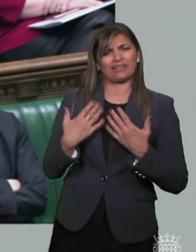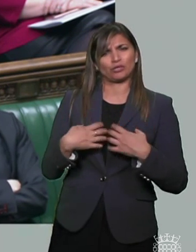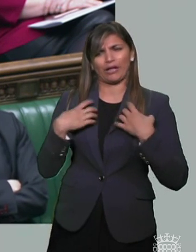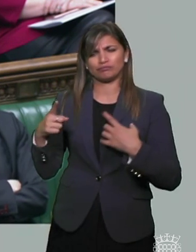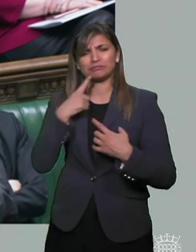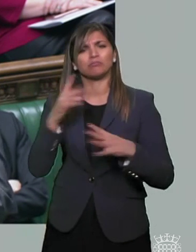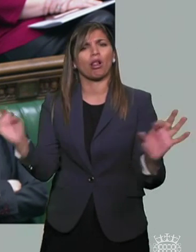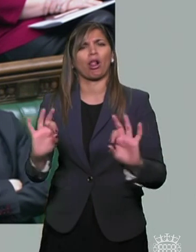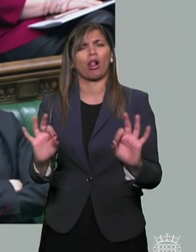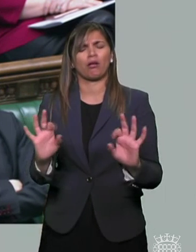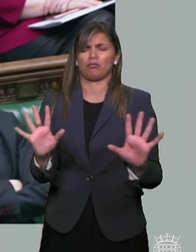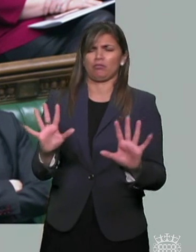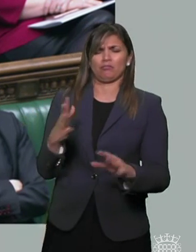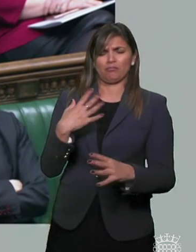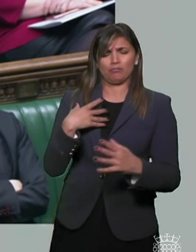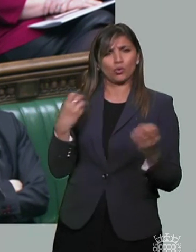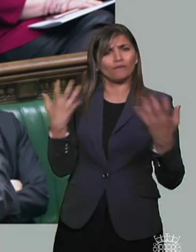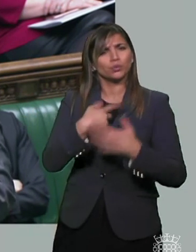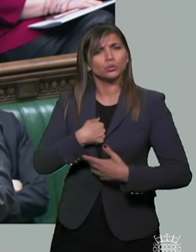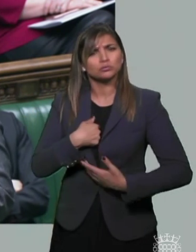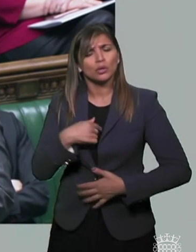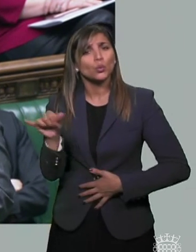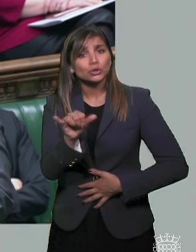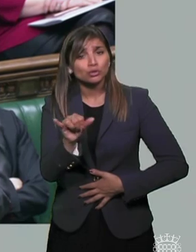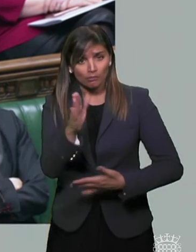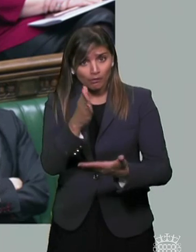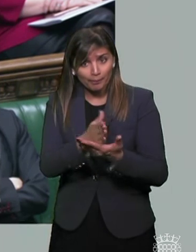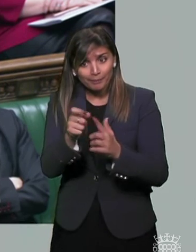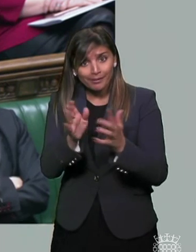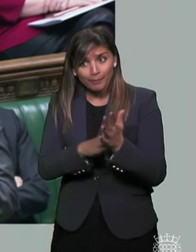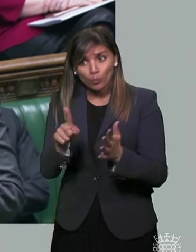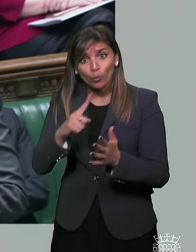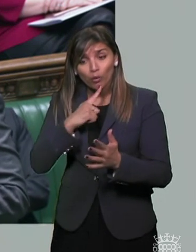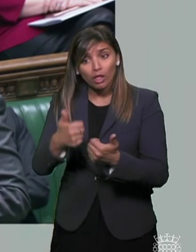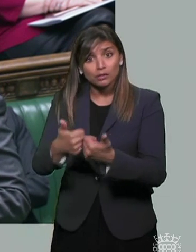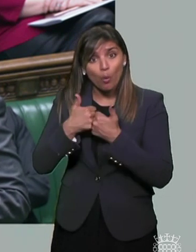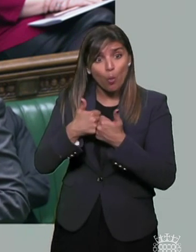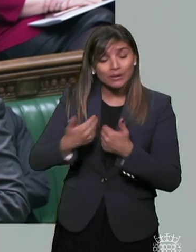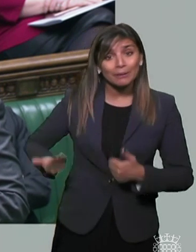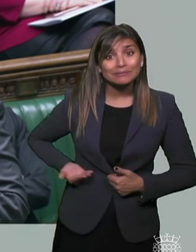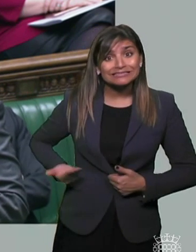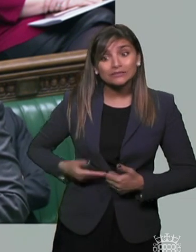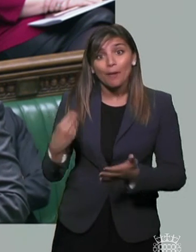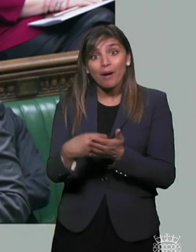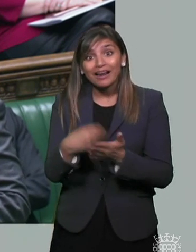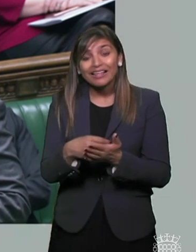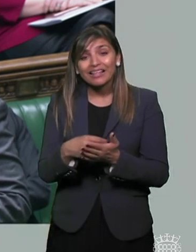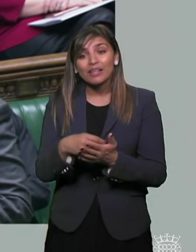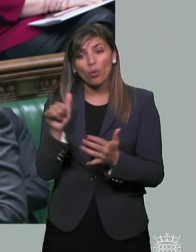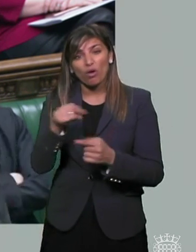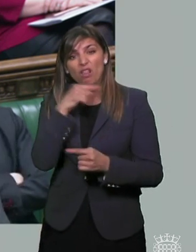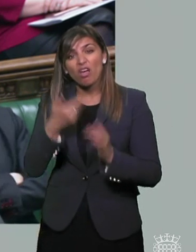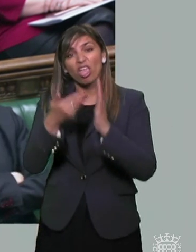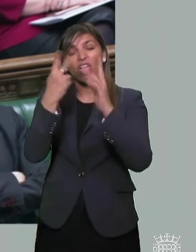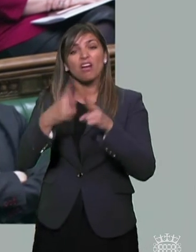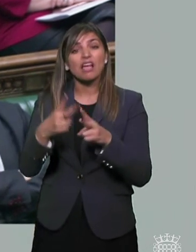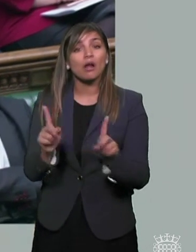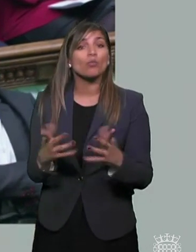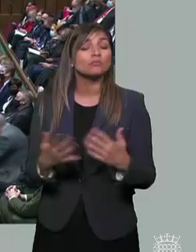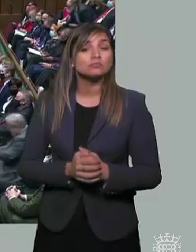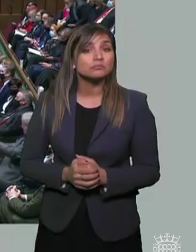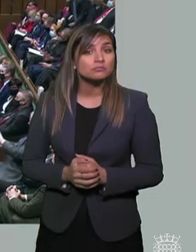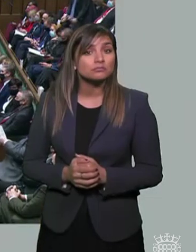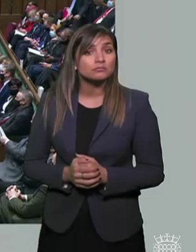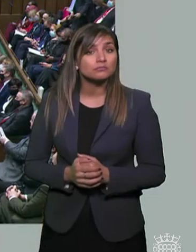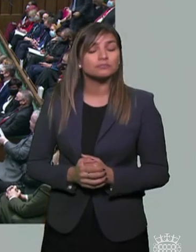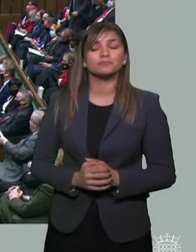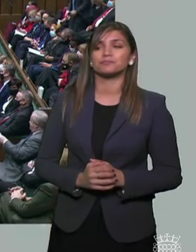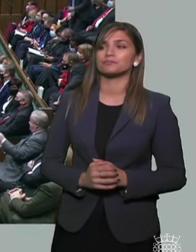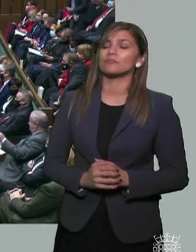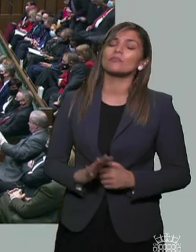So, Prime Minister, which is it? Is there any new money to support businesses or was it all just smoke and mirrors once again?